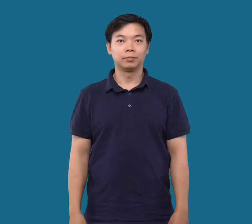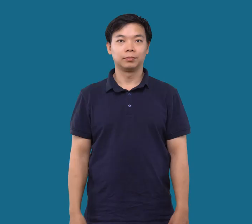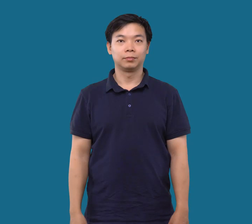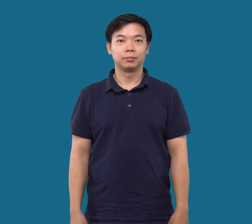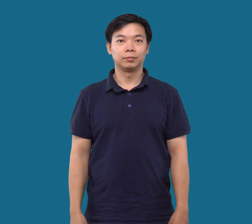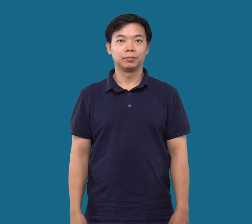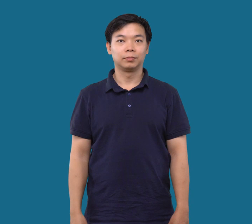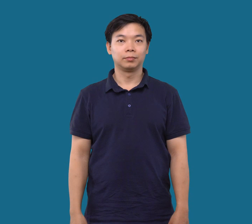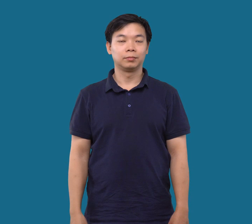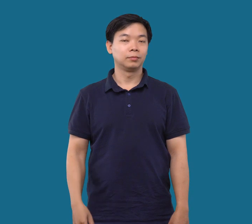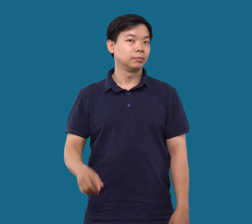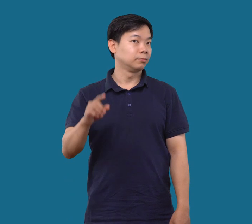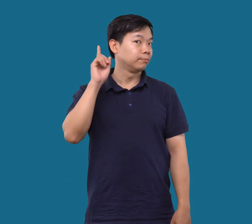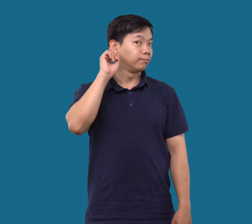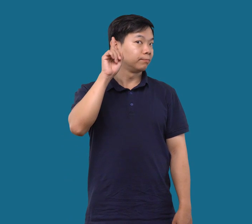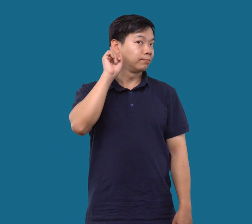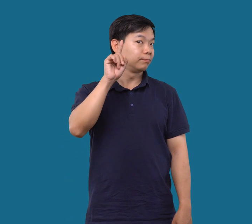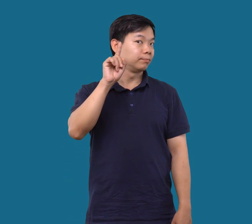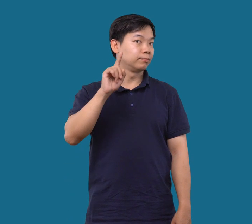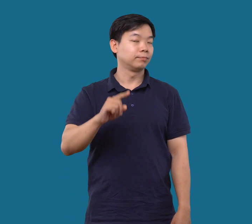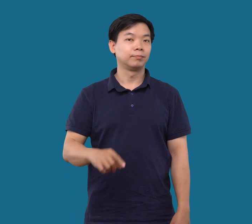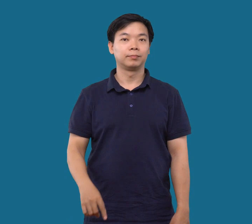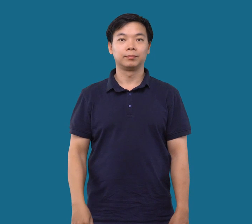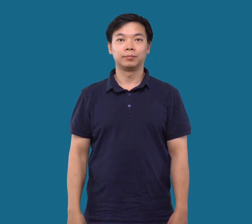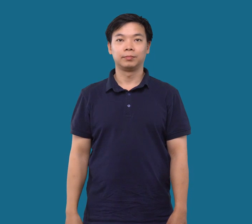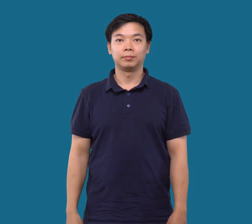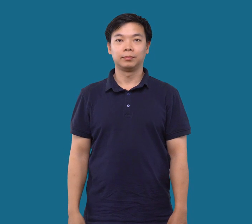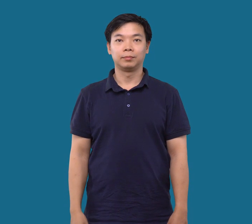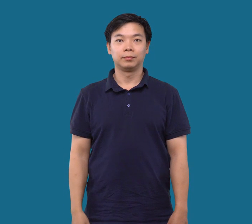mộc nhĩ